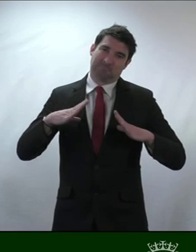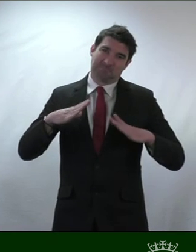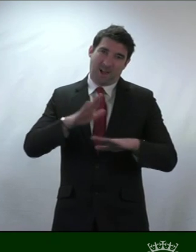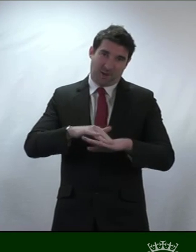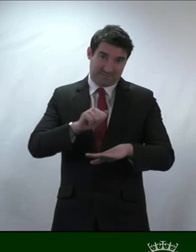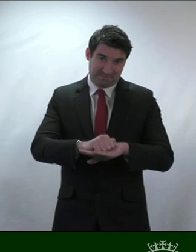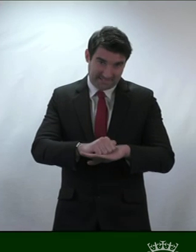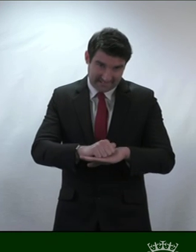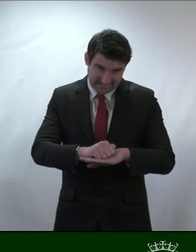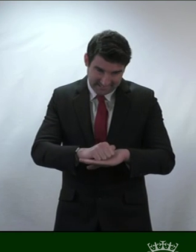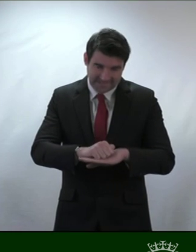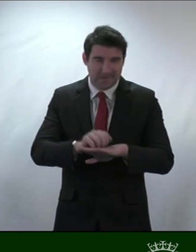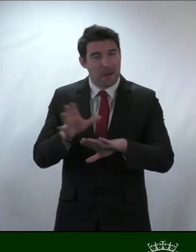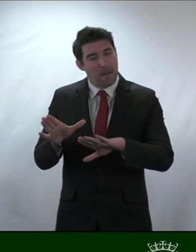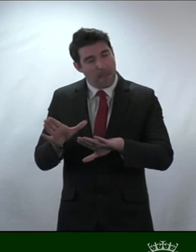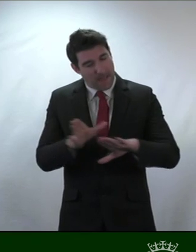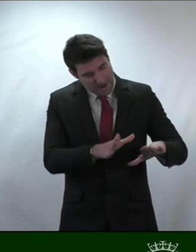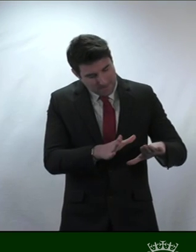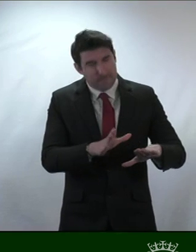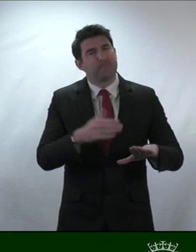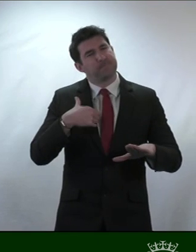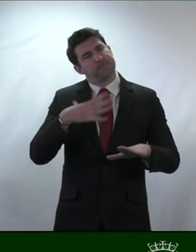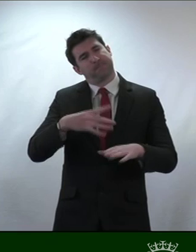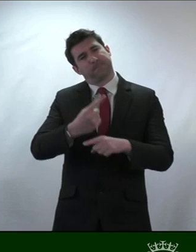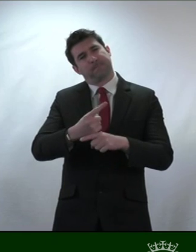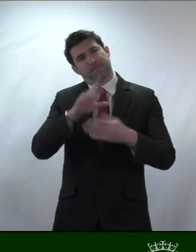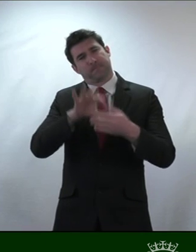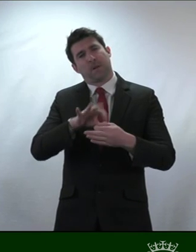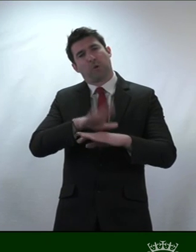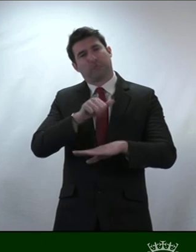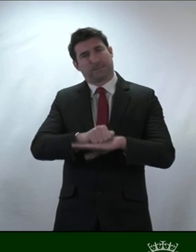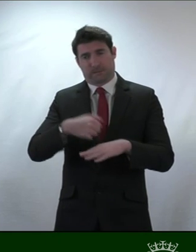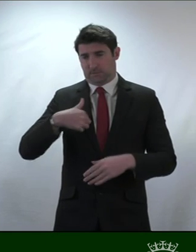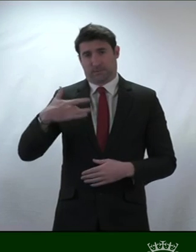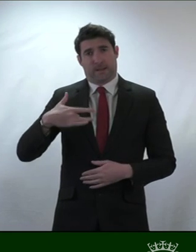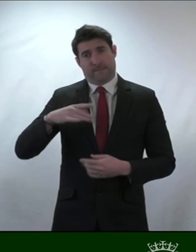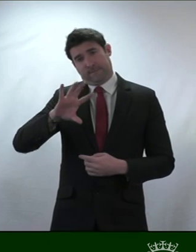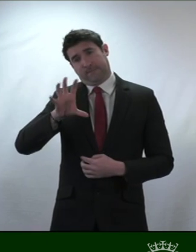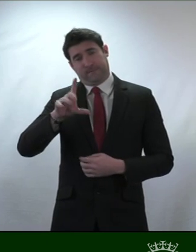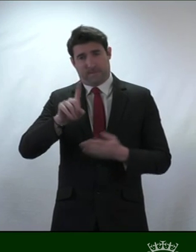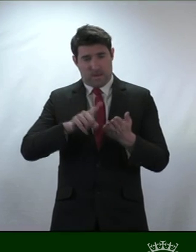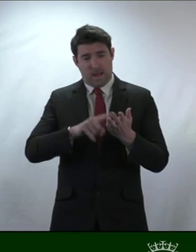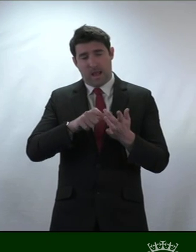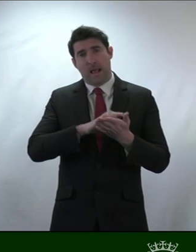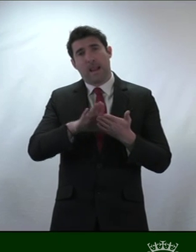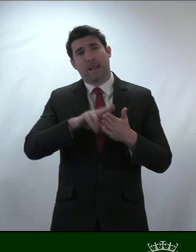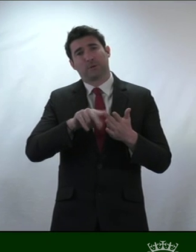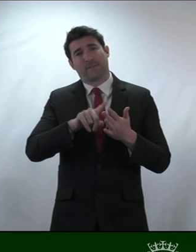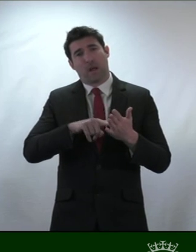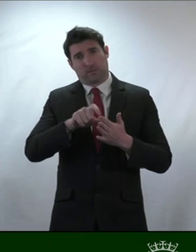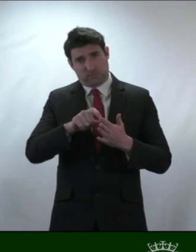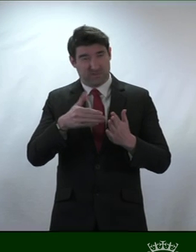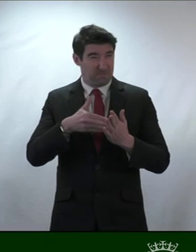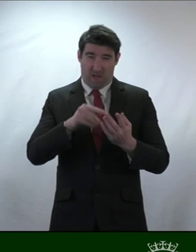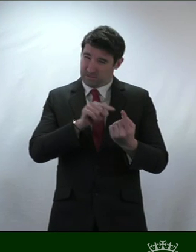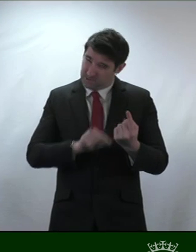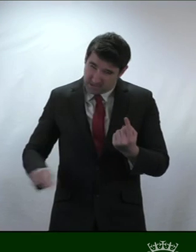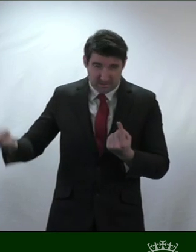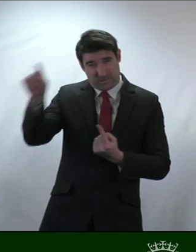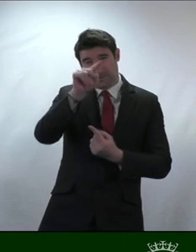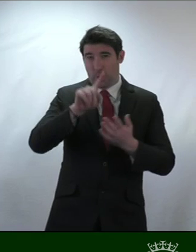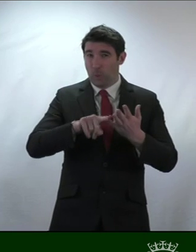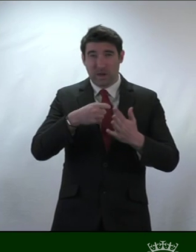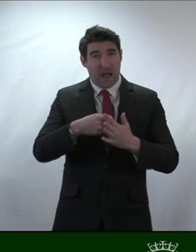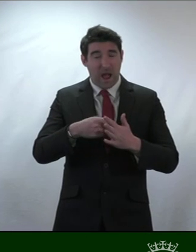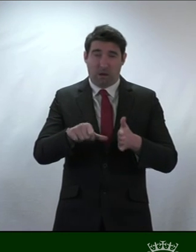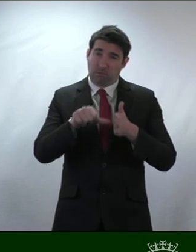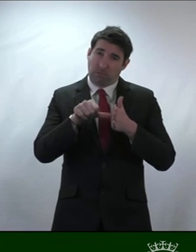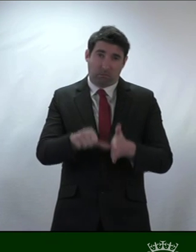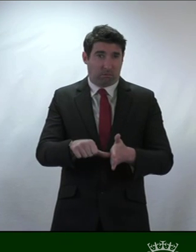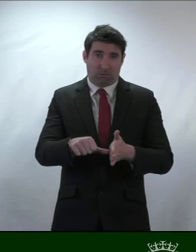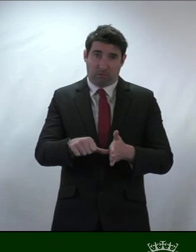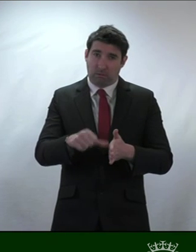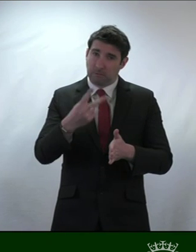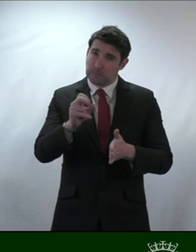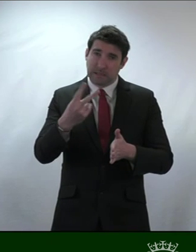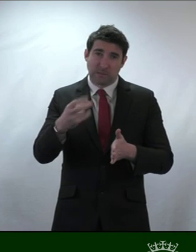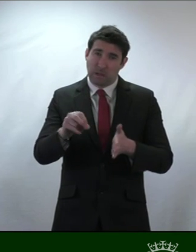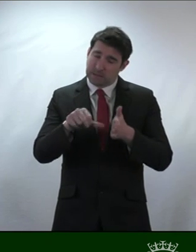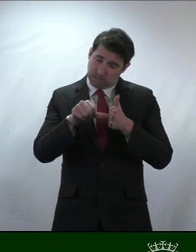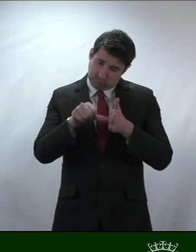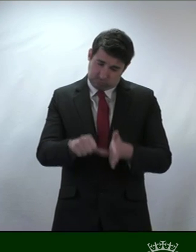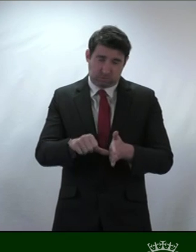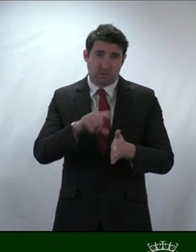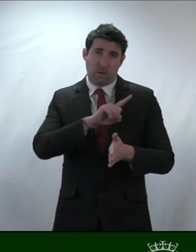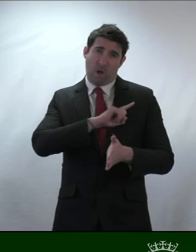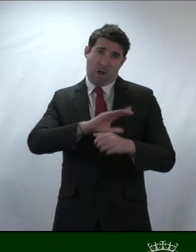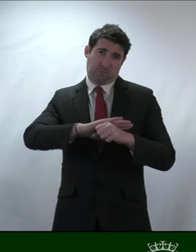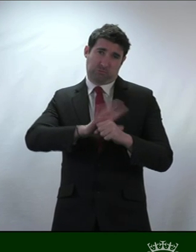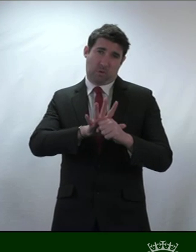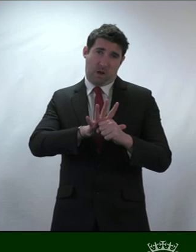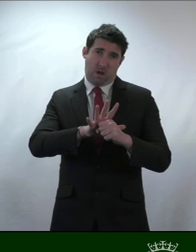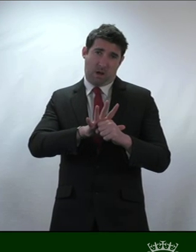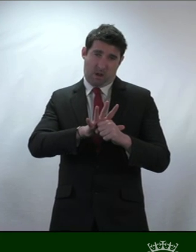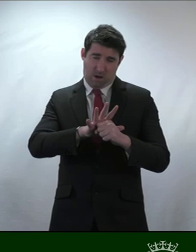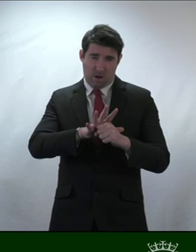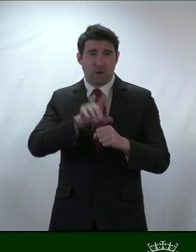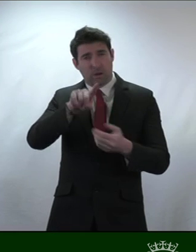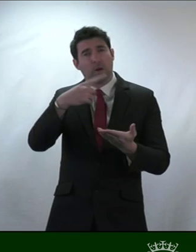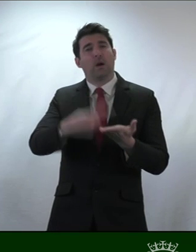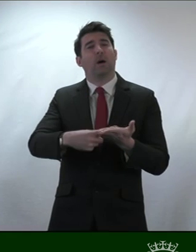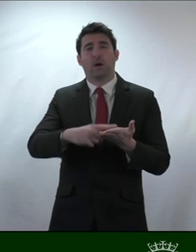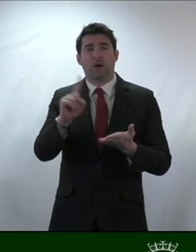Look, on the subject of Christmas, my constituents in Lichfield and Burntwood and those in the rest of the country have had a torrid year with the covid pandemic, and we have this very small break over Christmas.